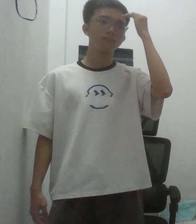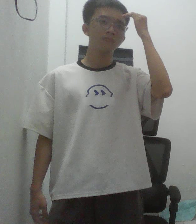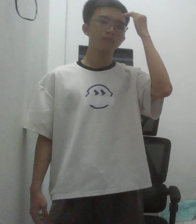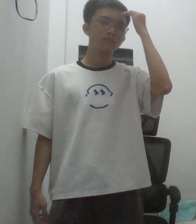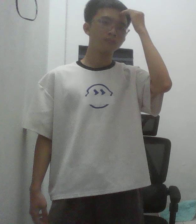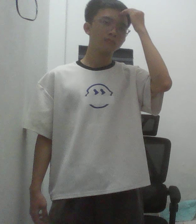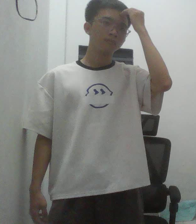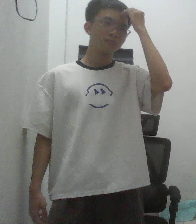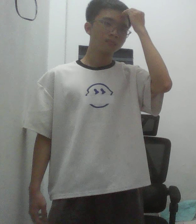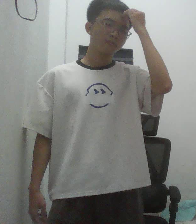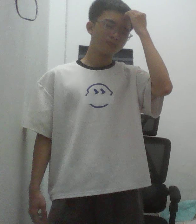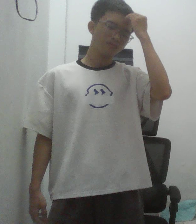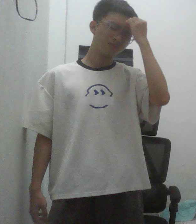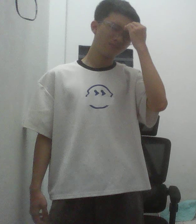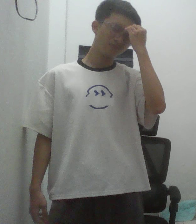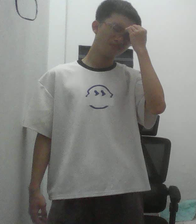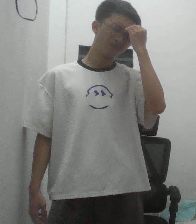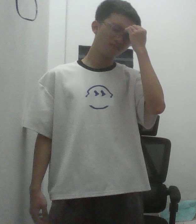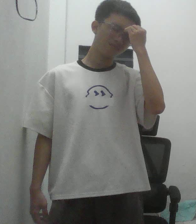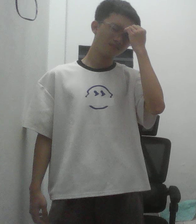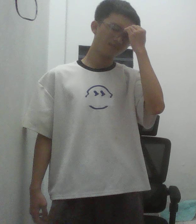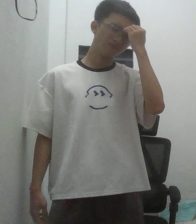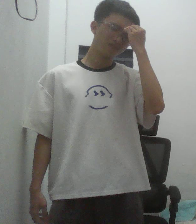benh